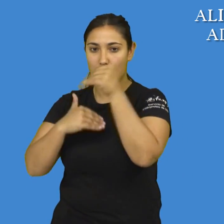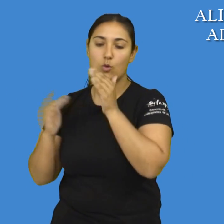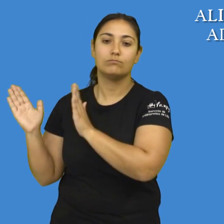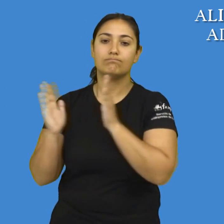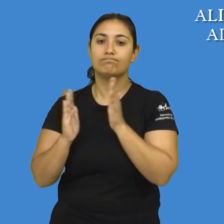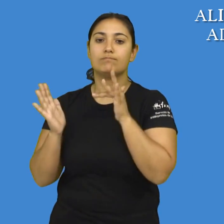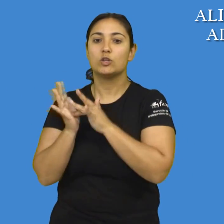época